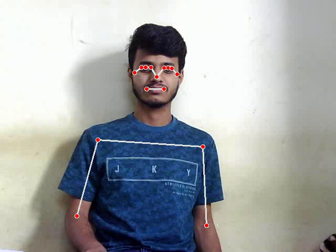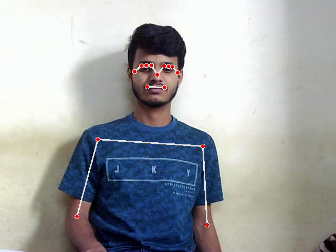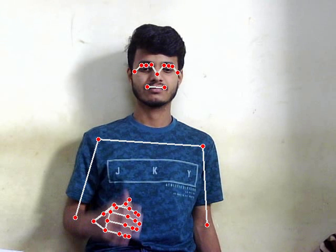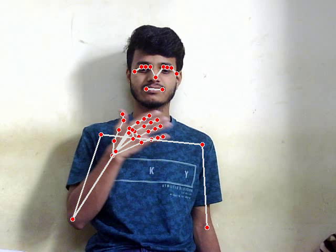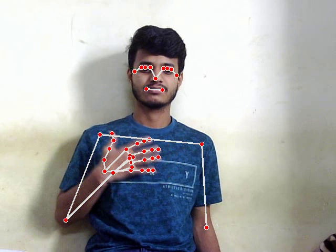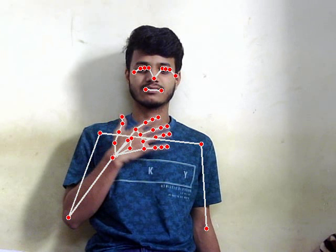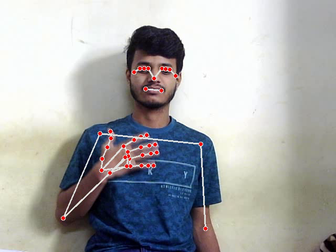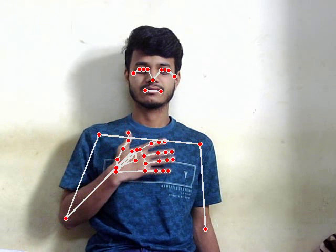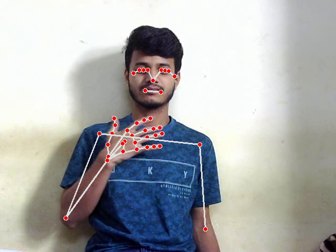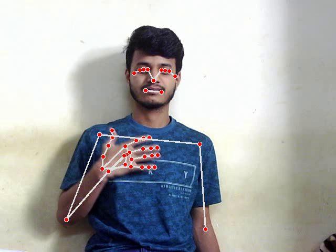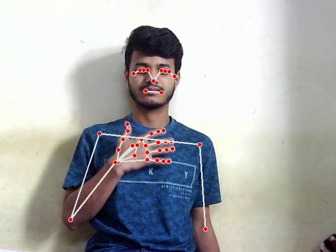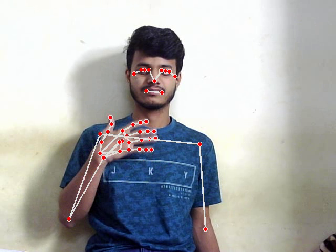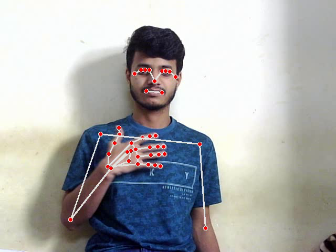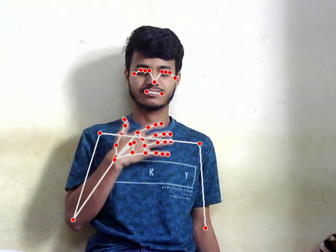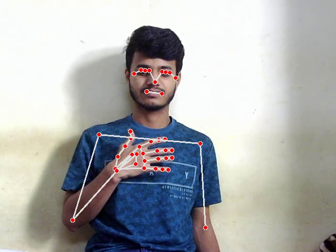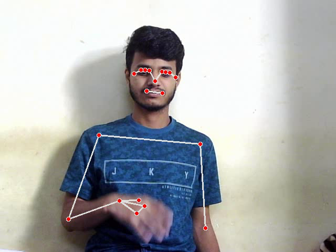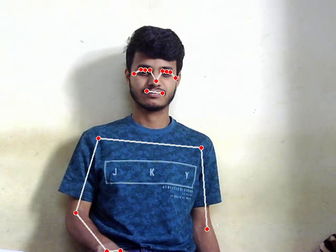please